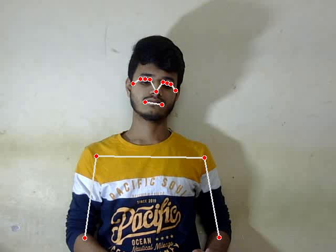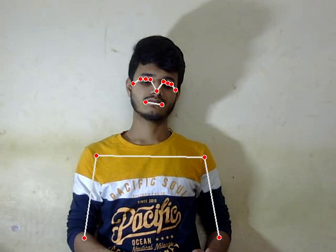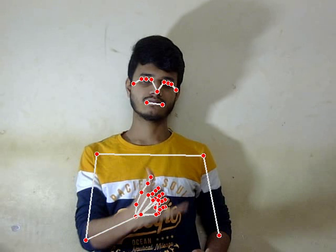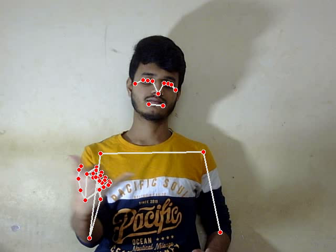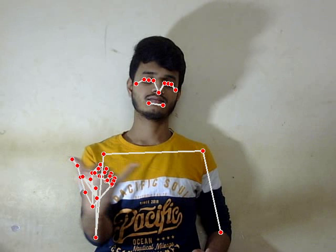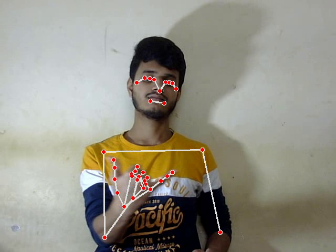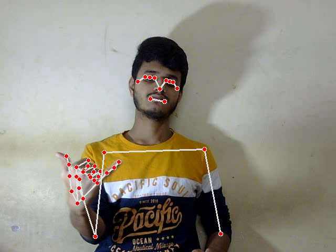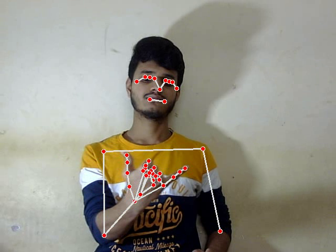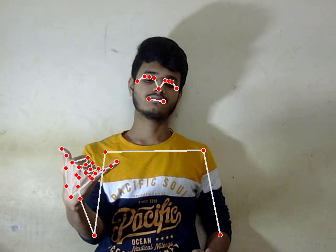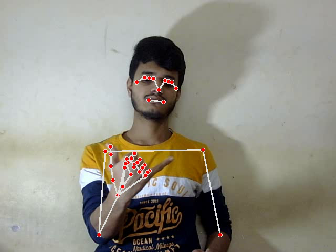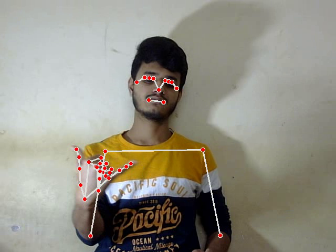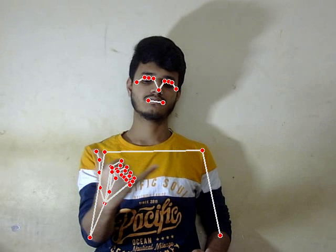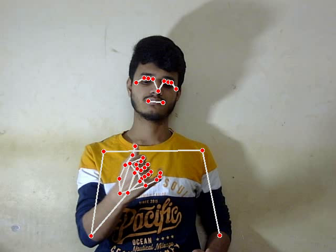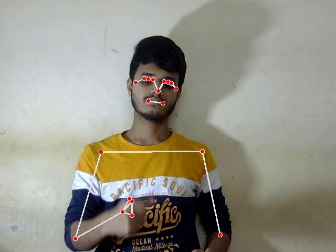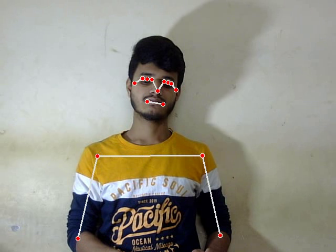same